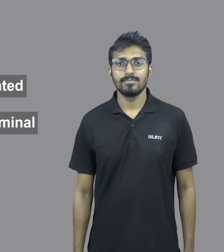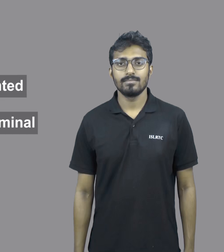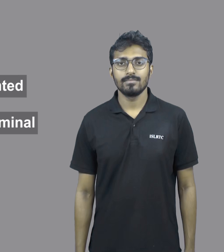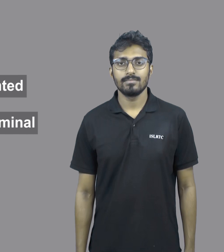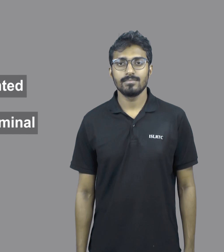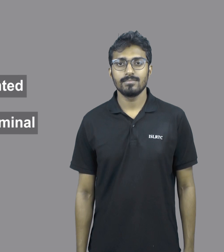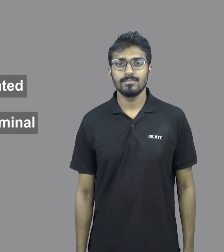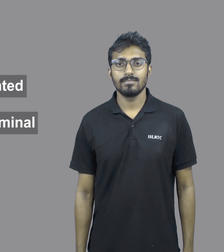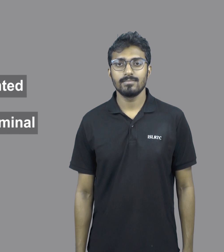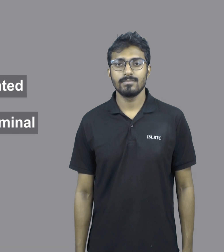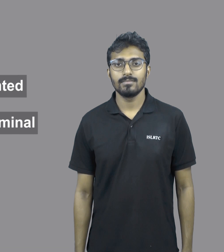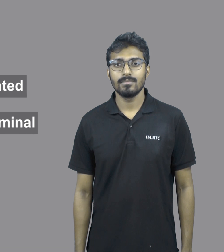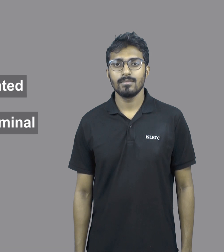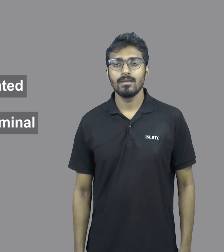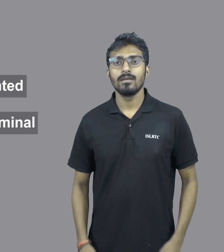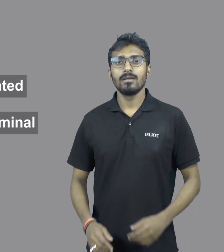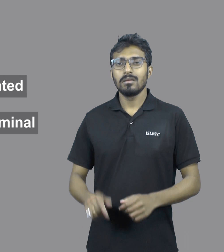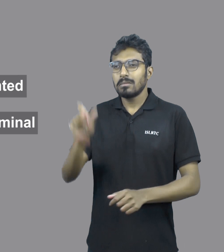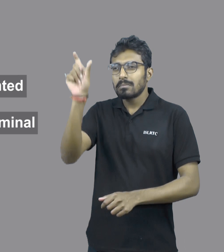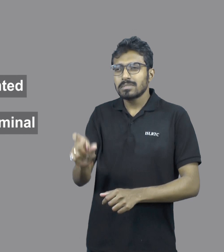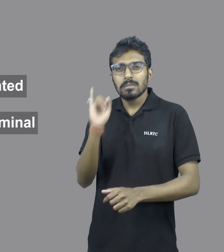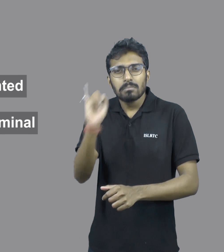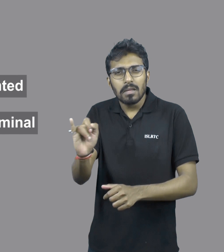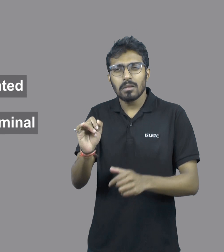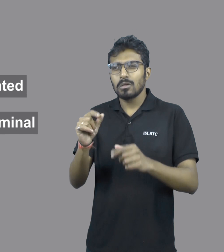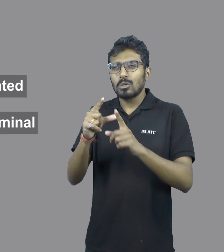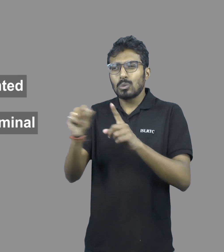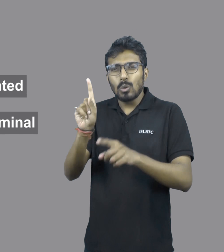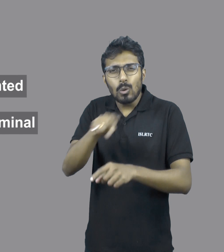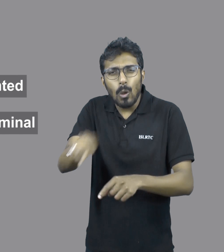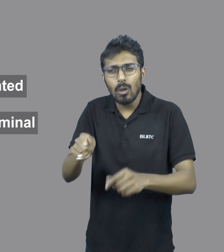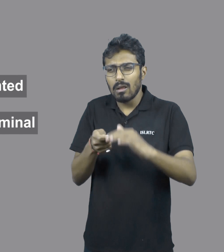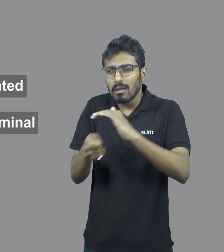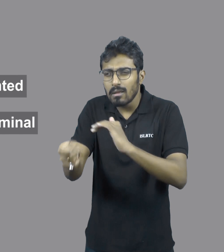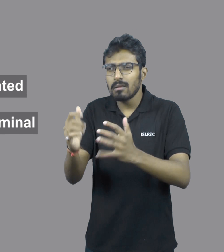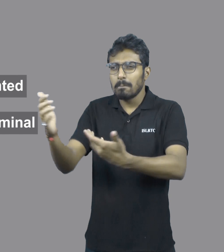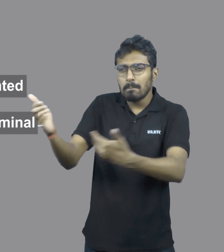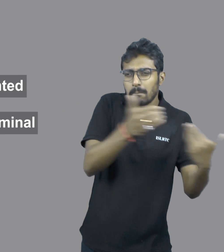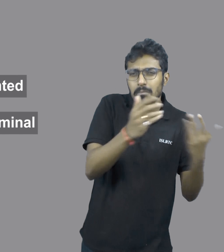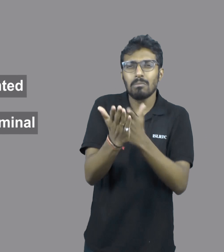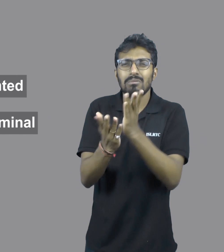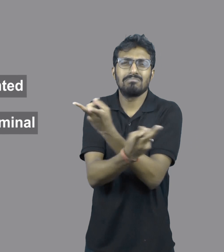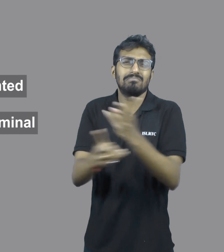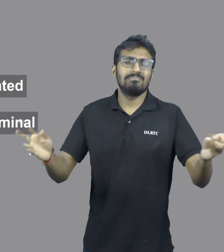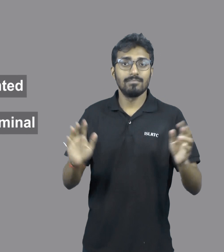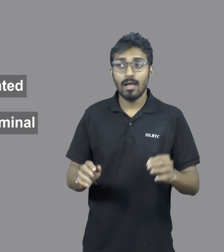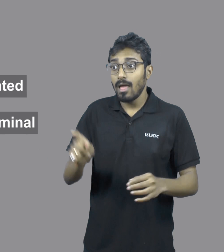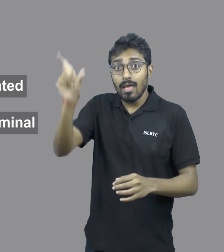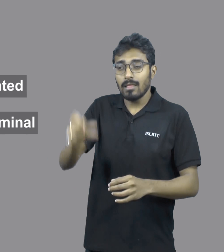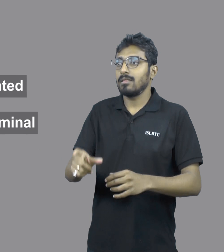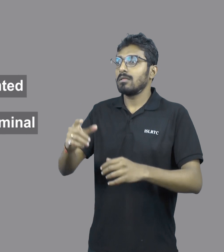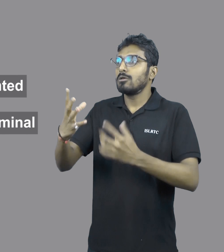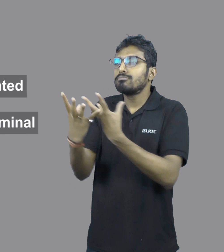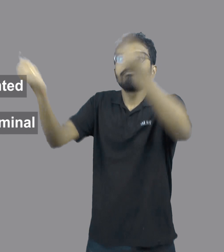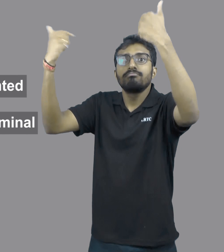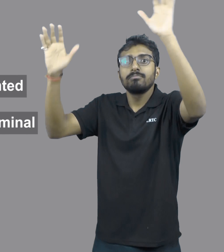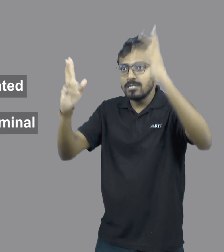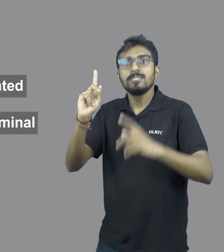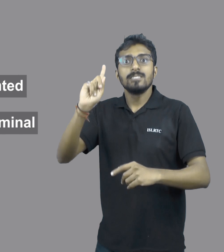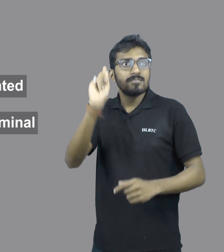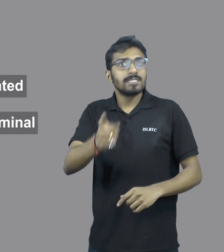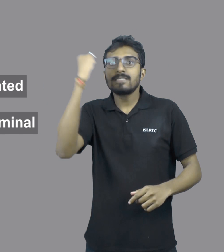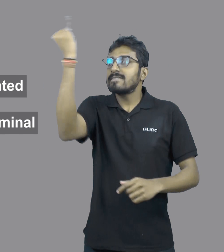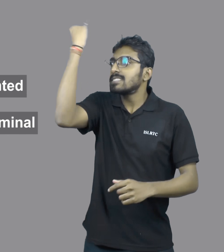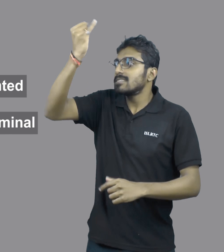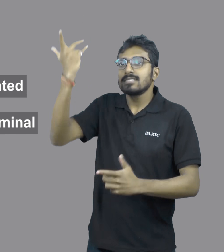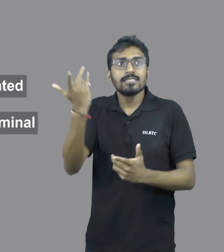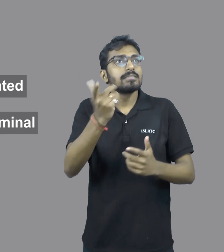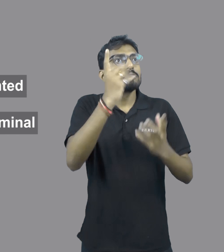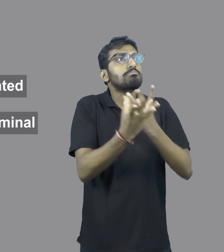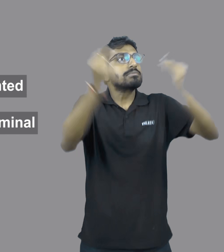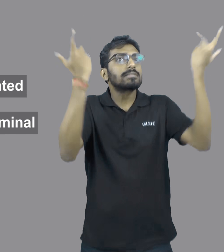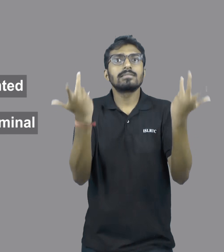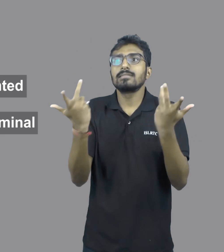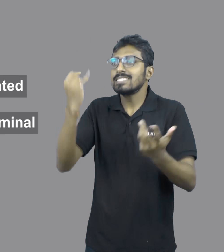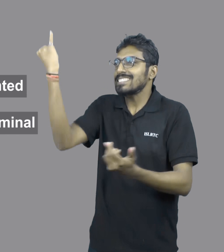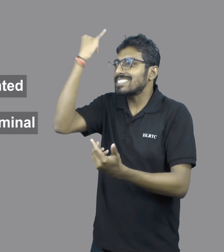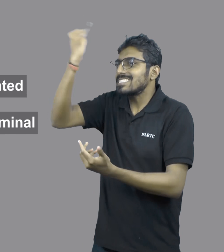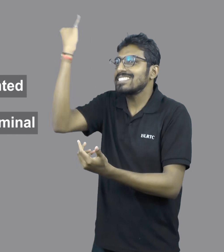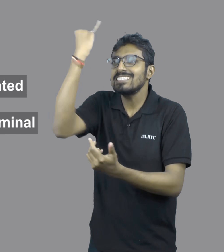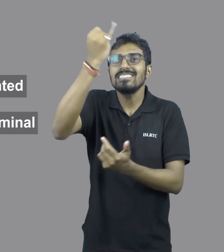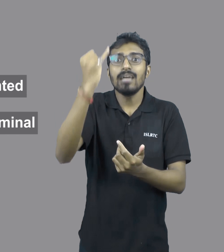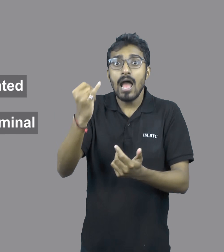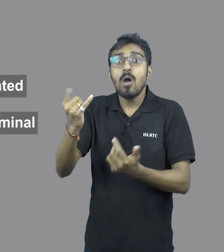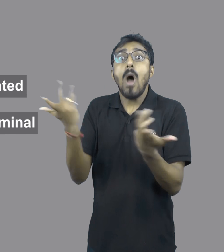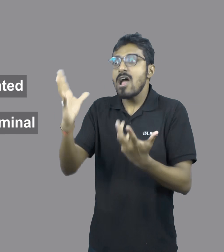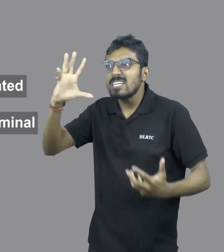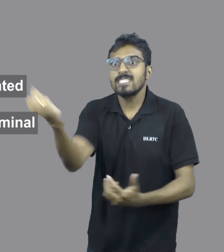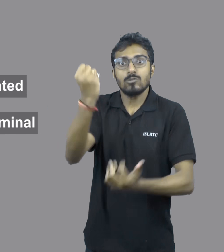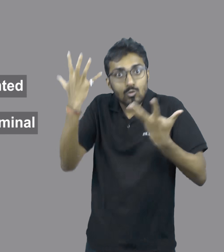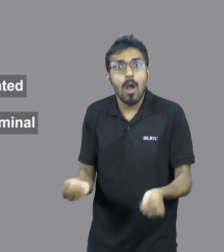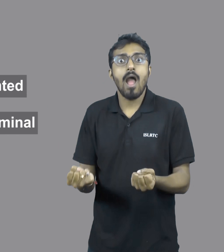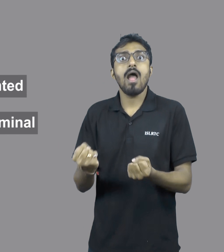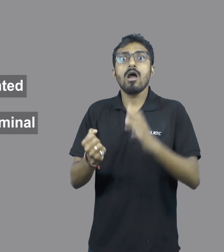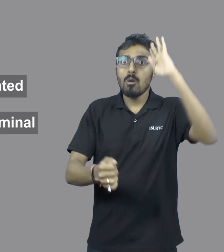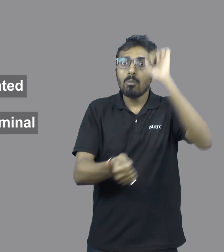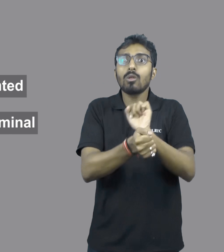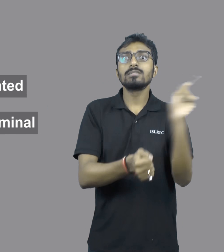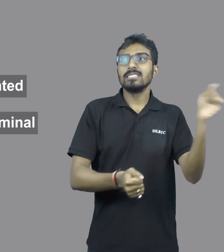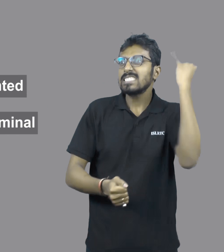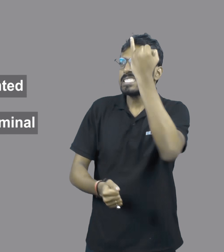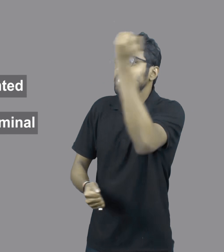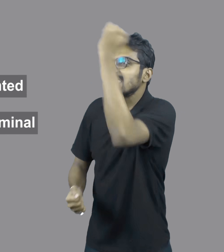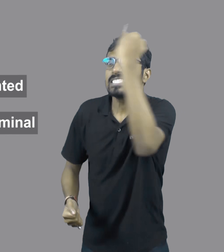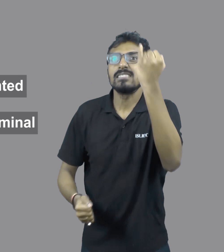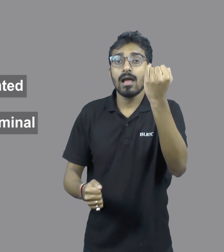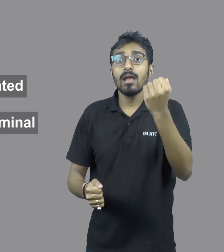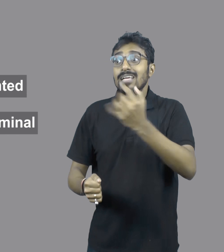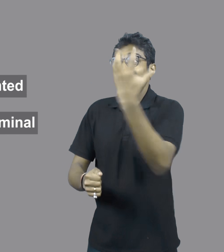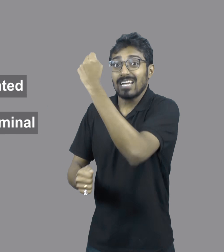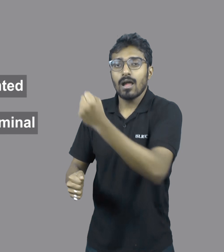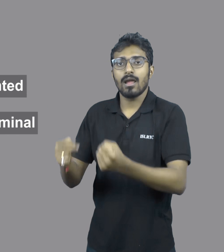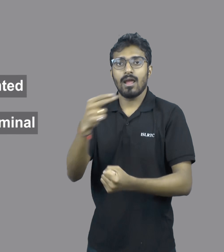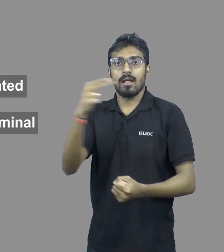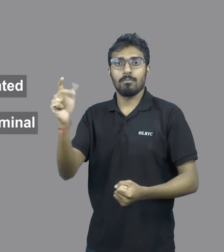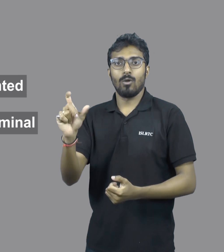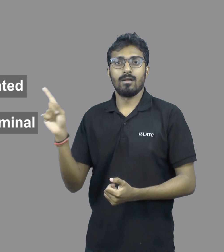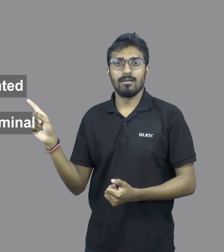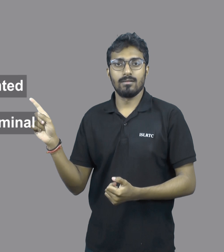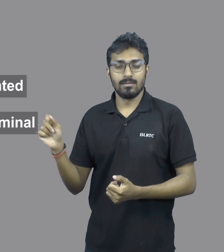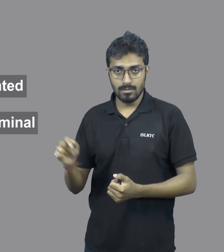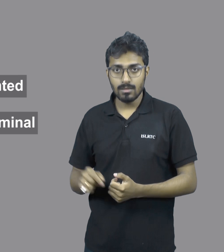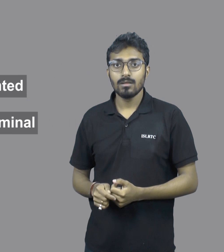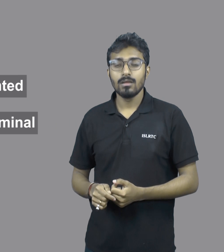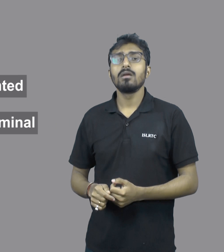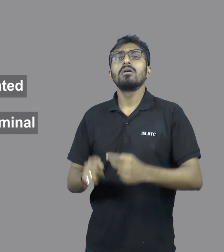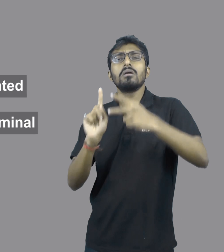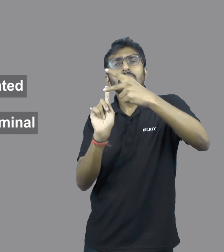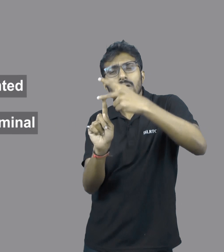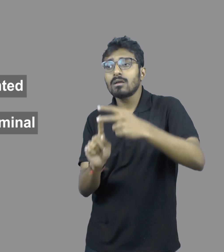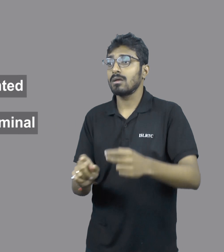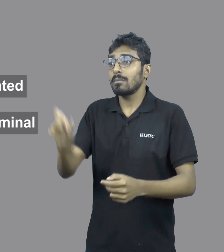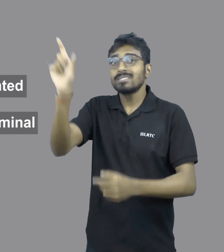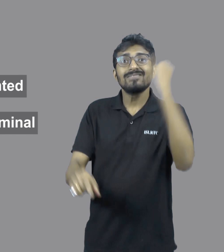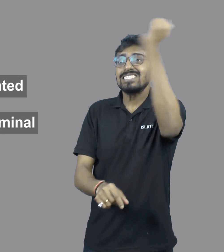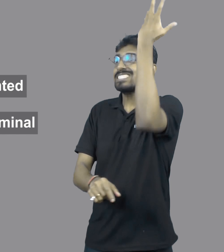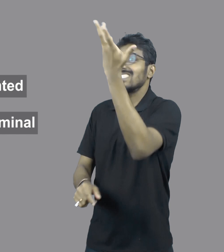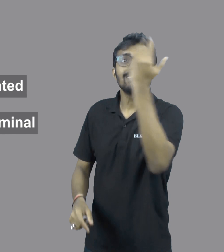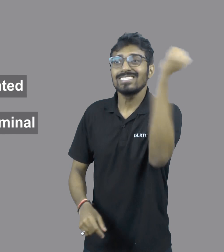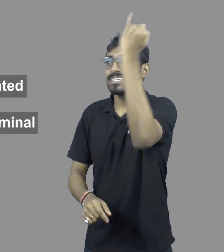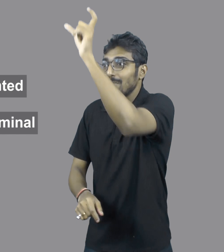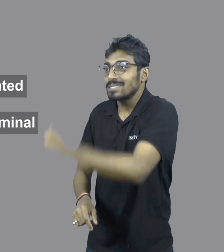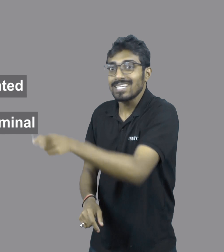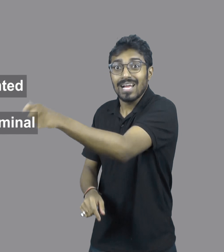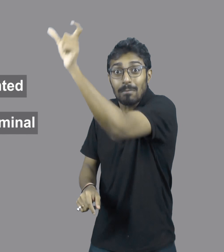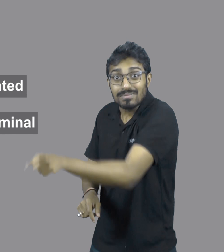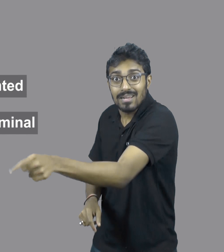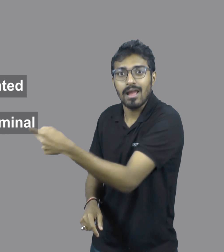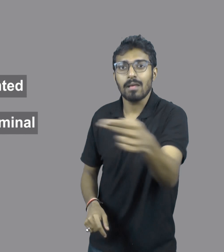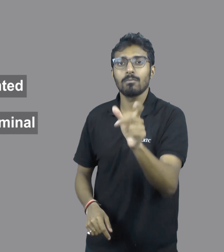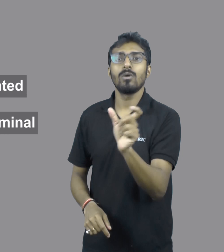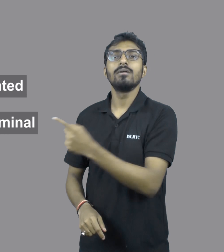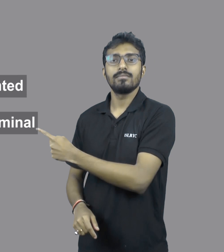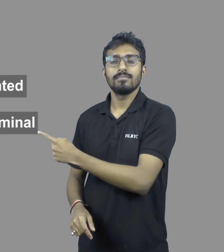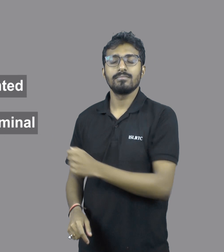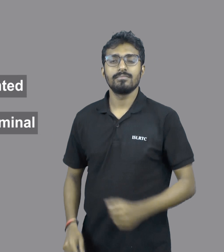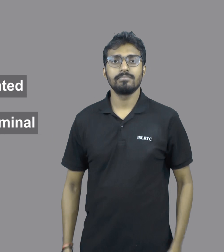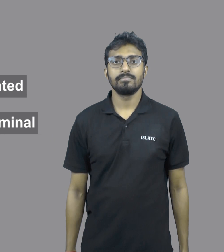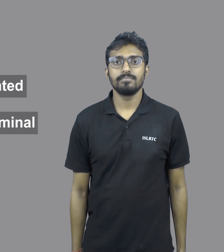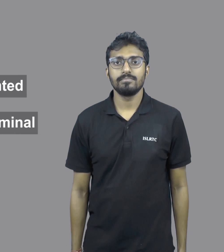Wanted Wanted Criminal